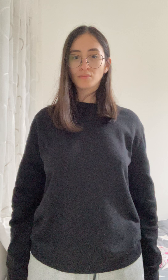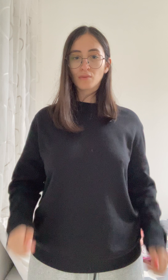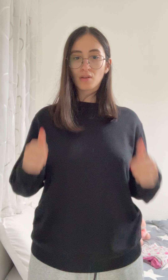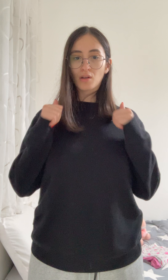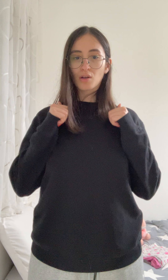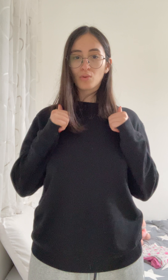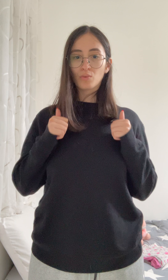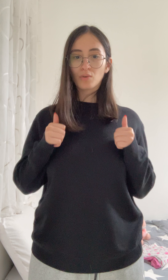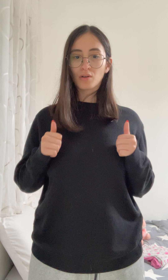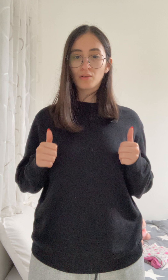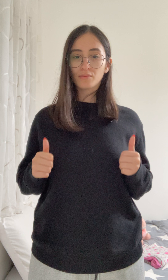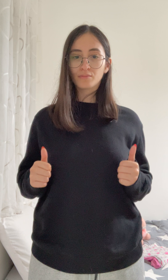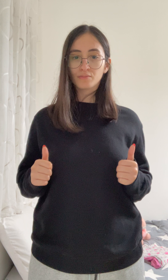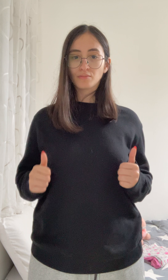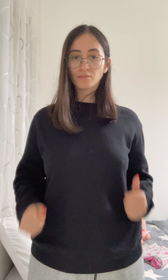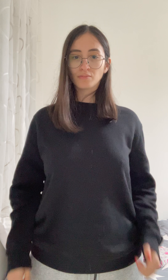רגוע